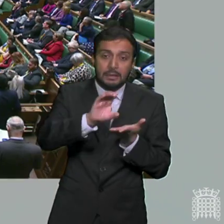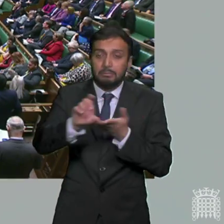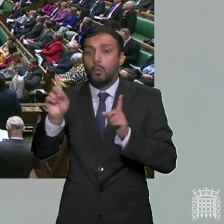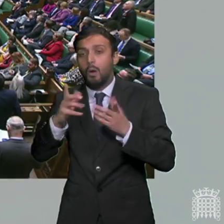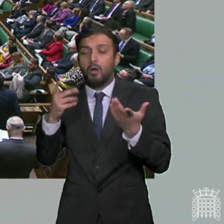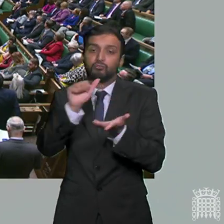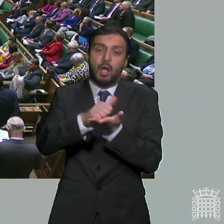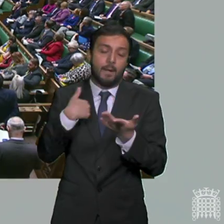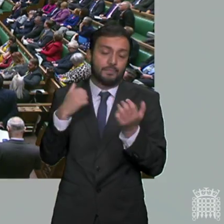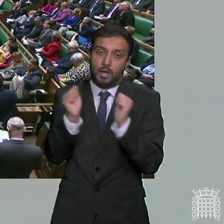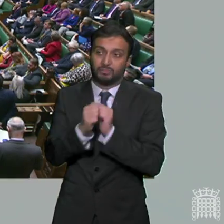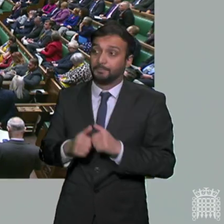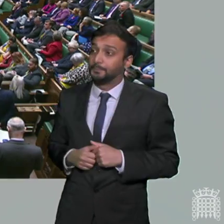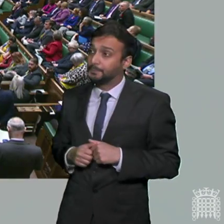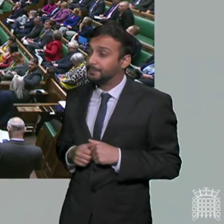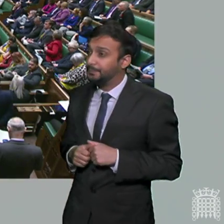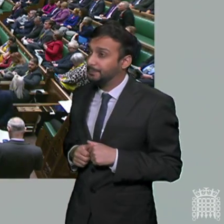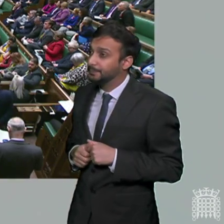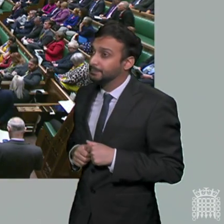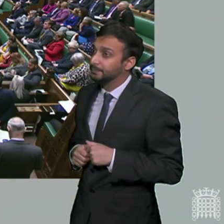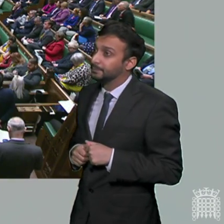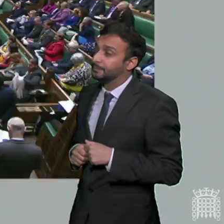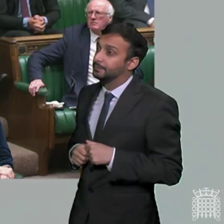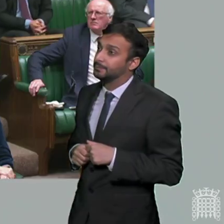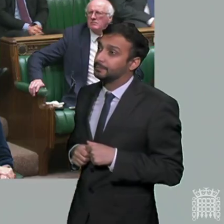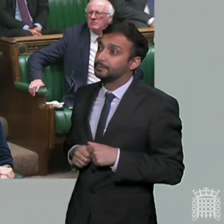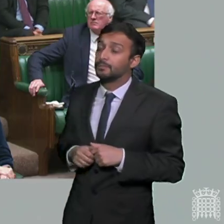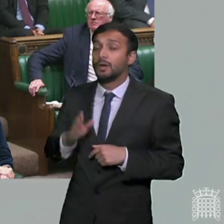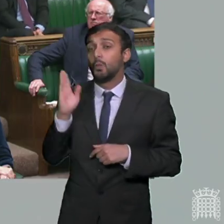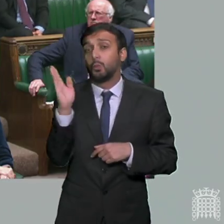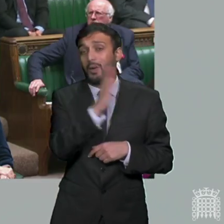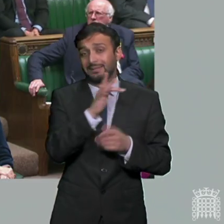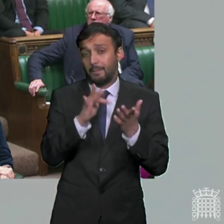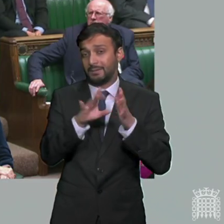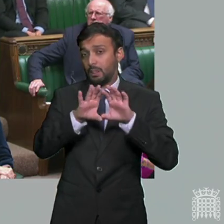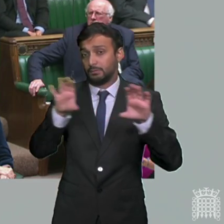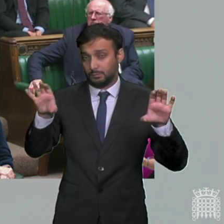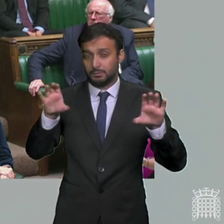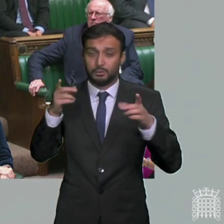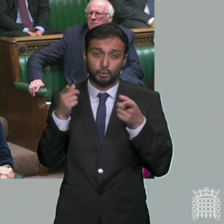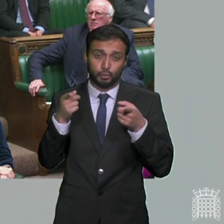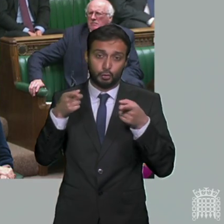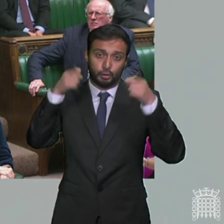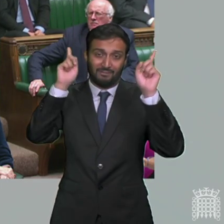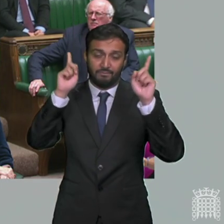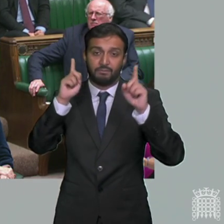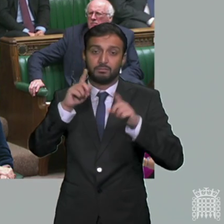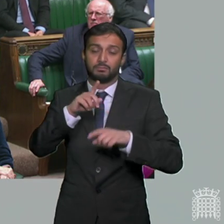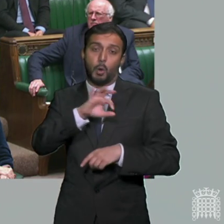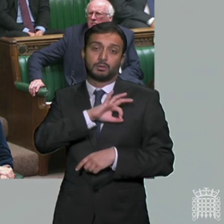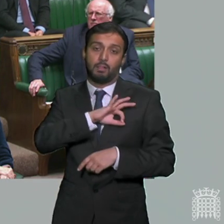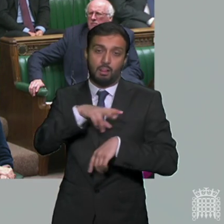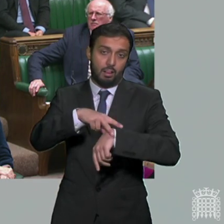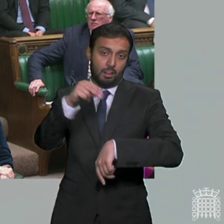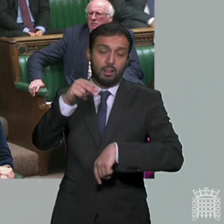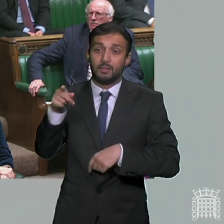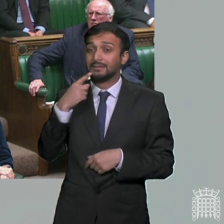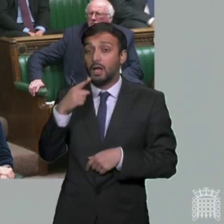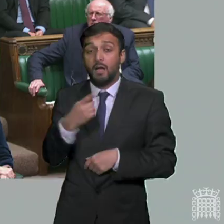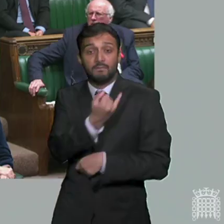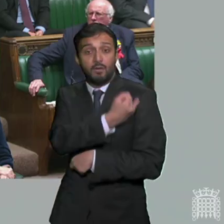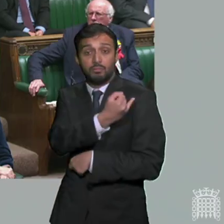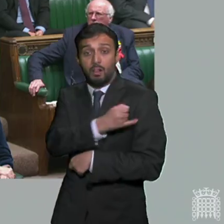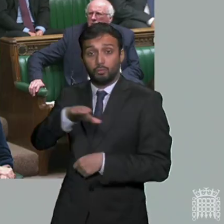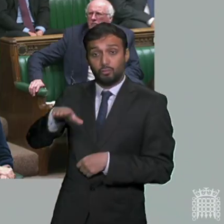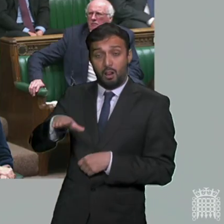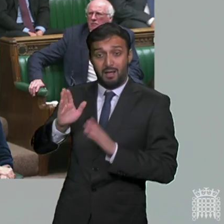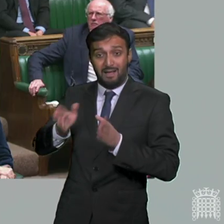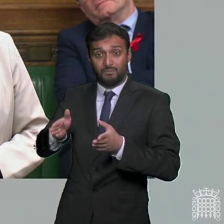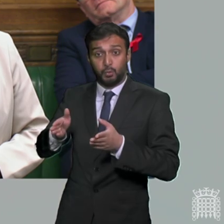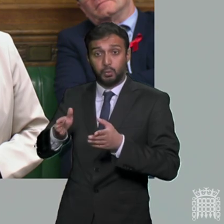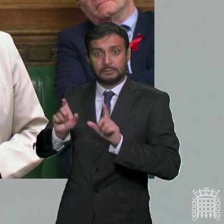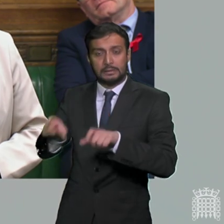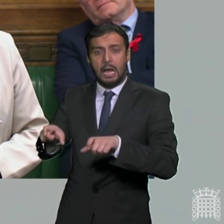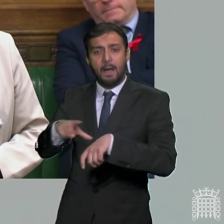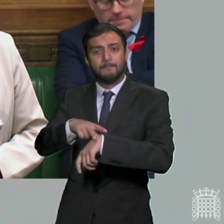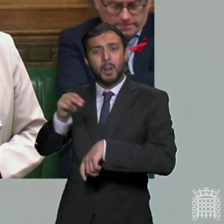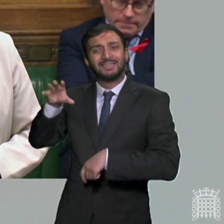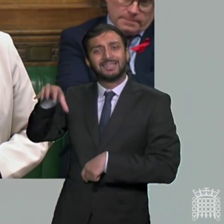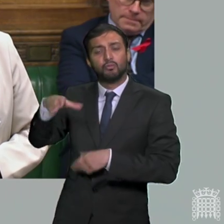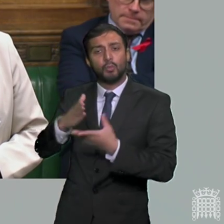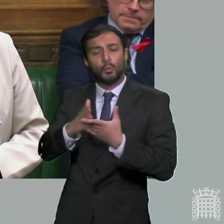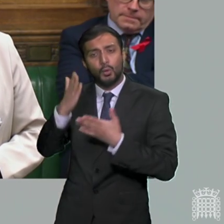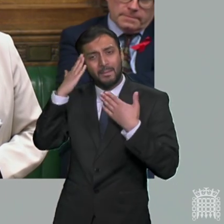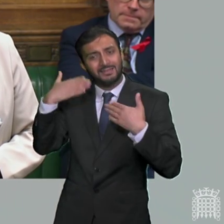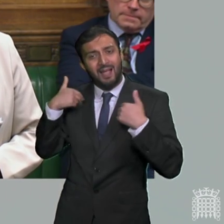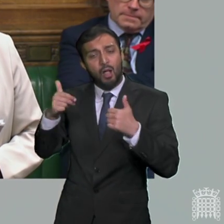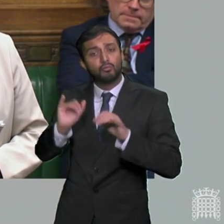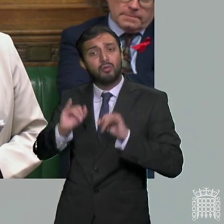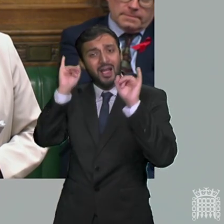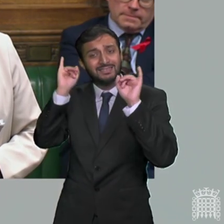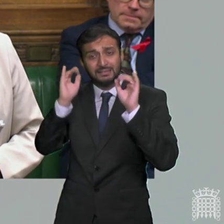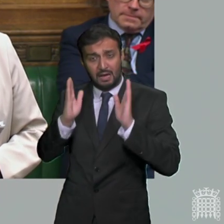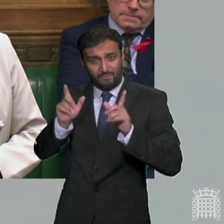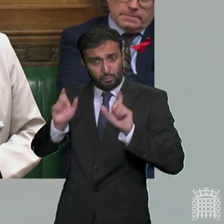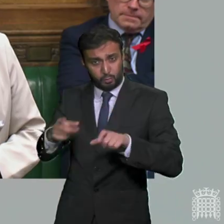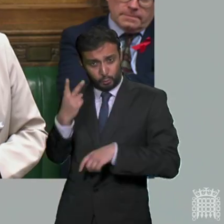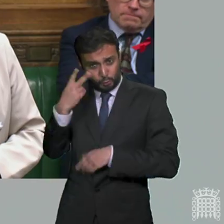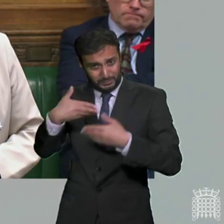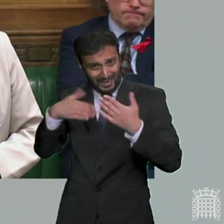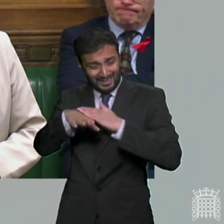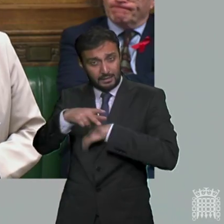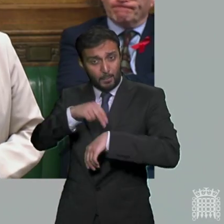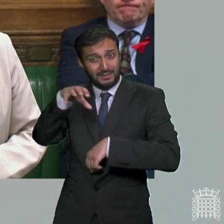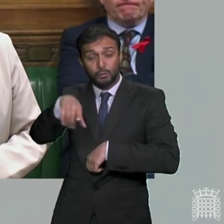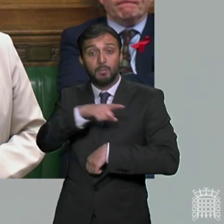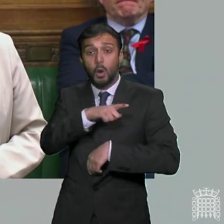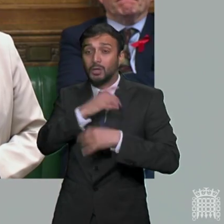The West Midlands Police chief constable has revealed that a vulnerable child was forced to spend two days living in a police station during a mental health crisis because the right specialist help could not be found for them.